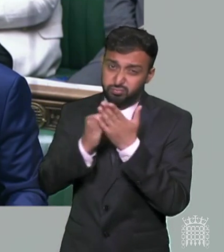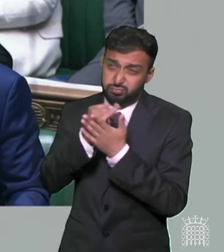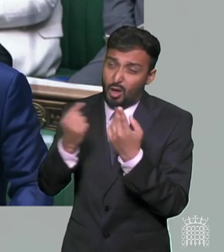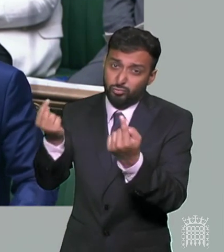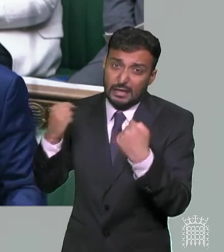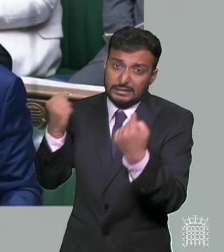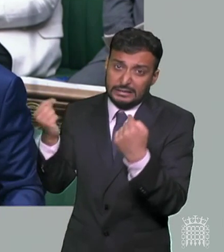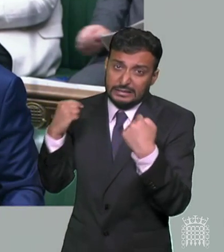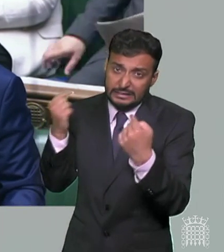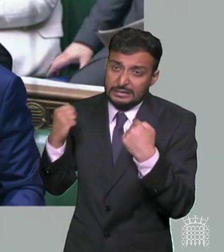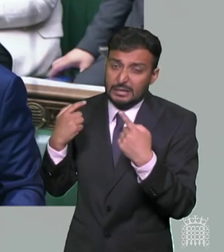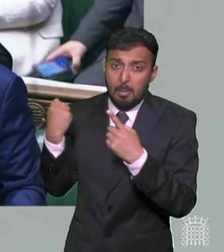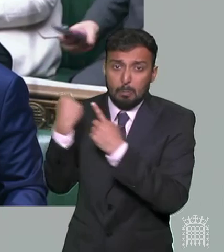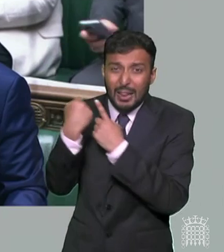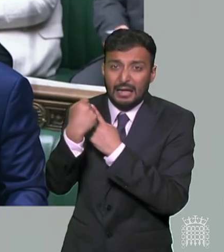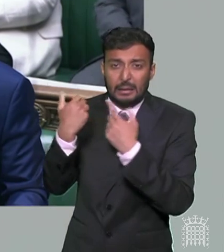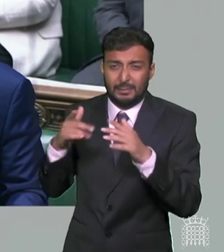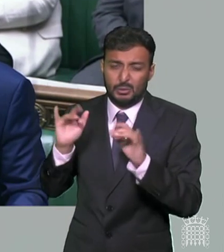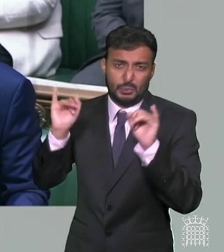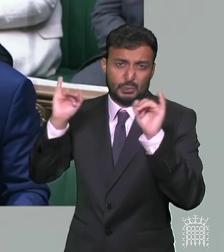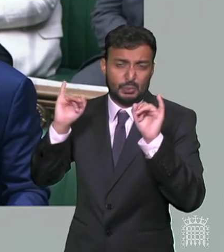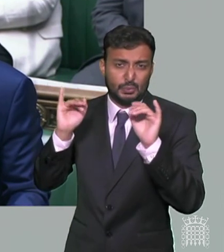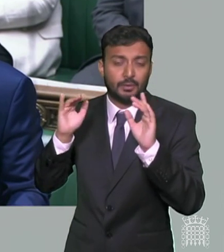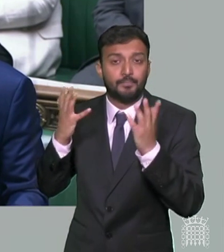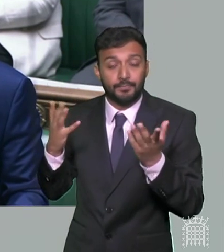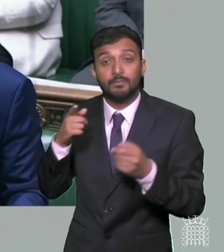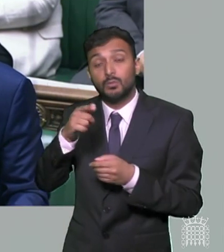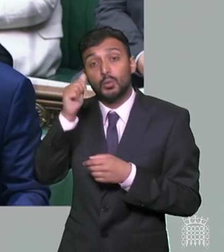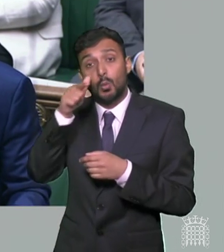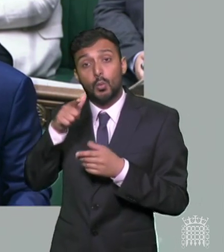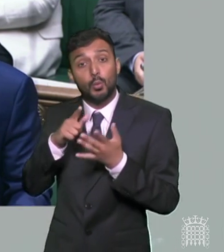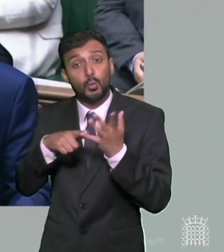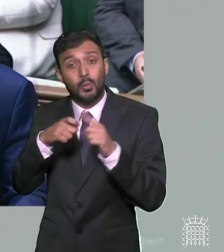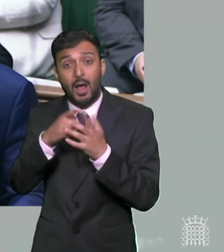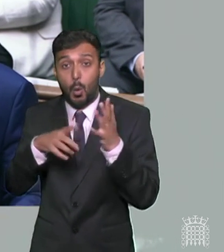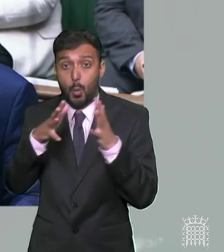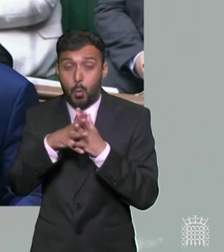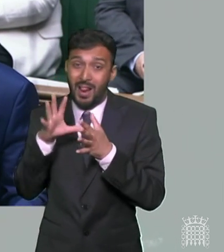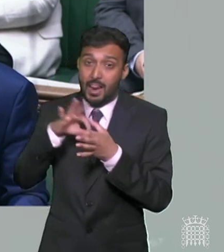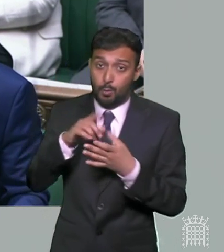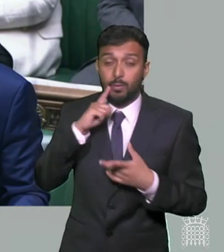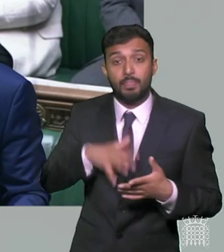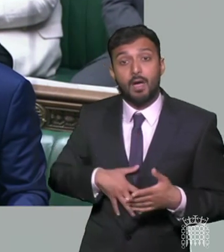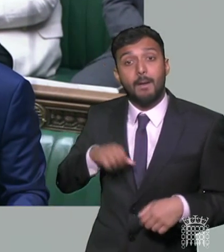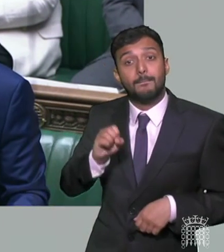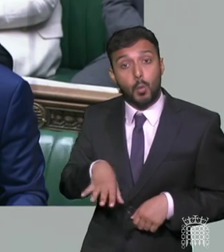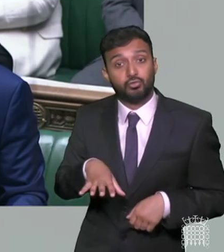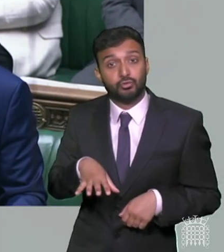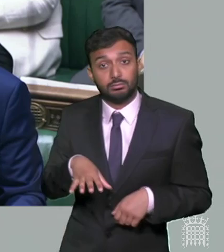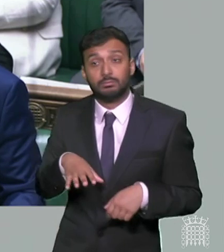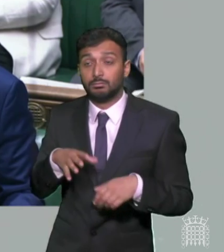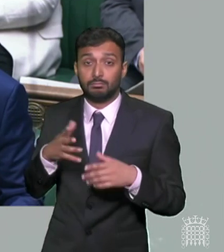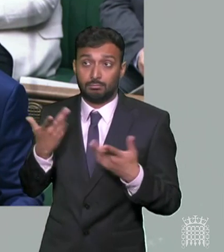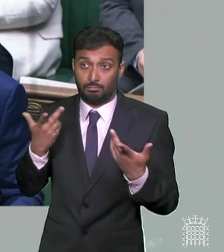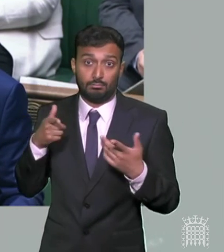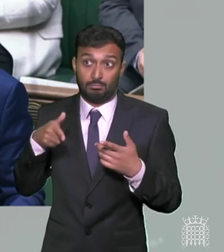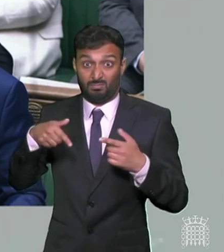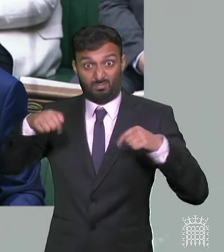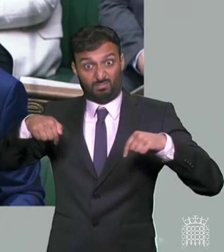As she knows, the position on abortion is settled in UK law and it is decided by honourable Members across the House.